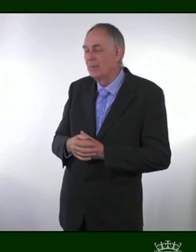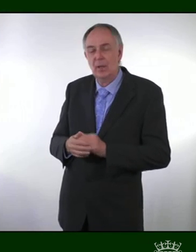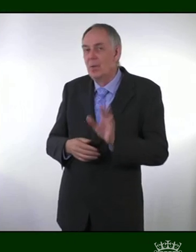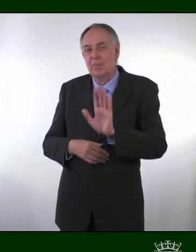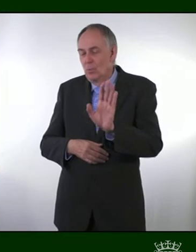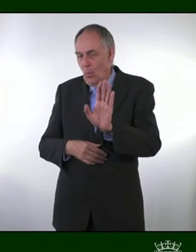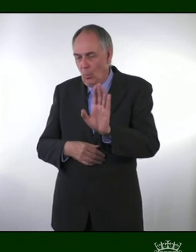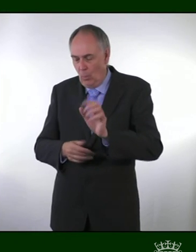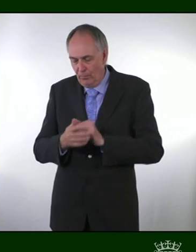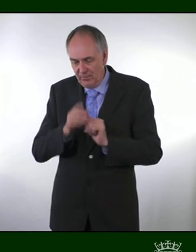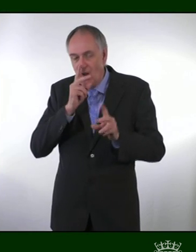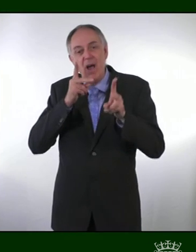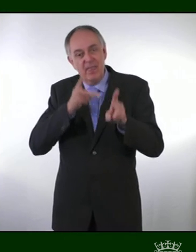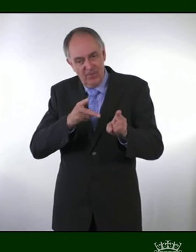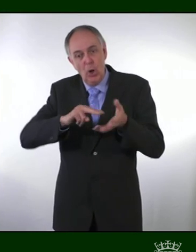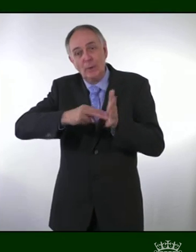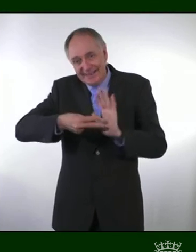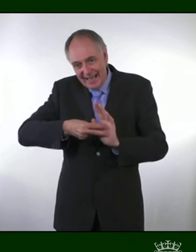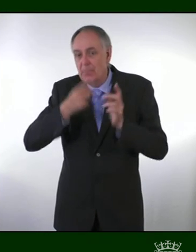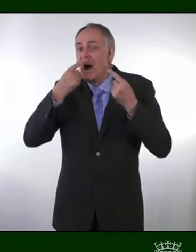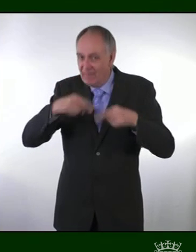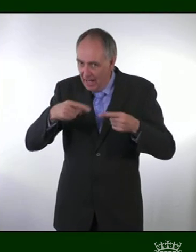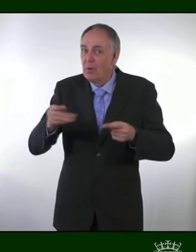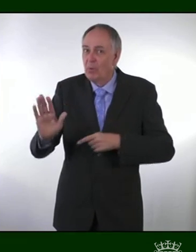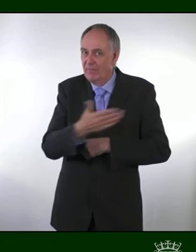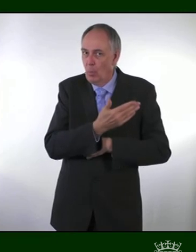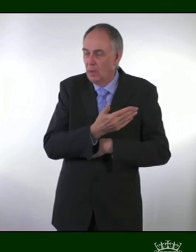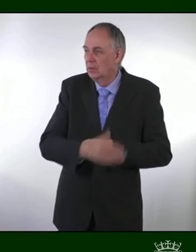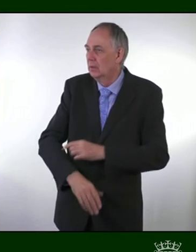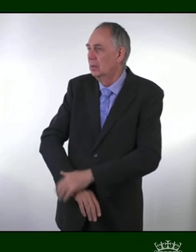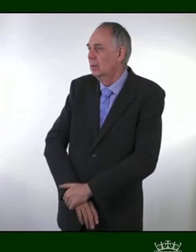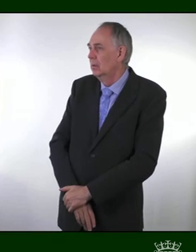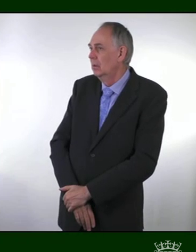No. The furlough scheme should be available for everybody.